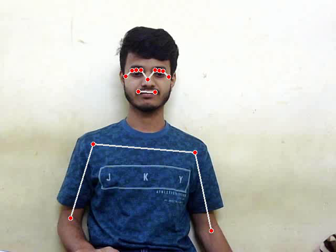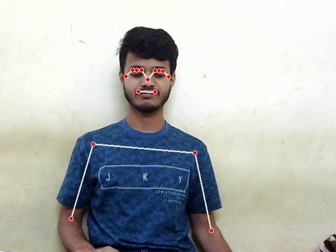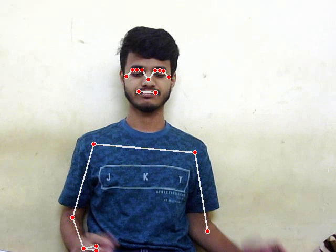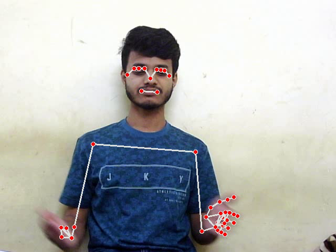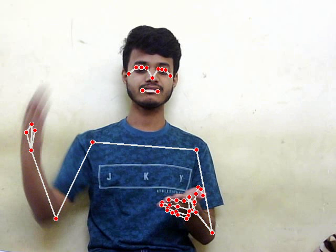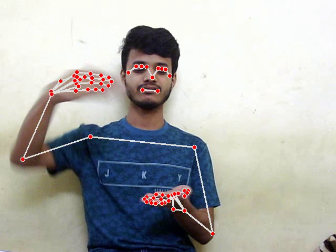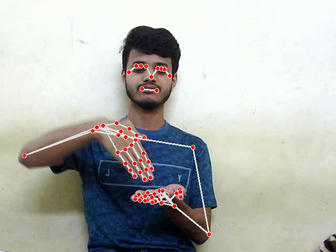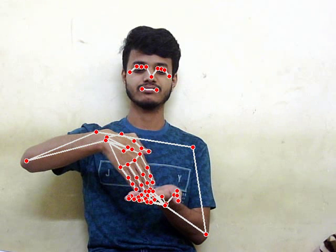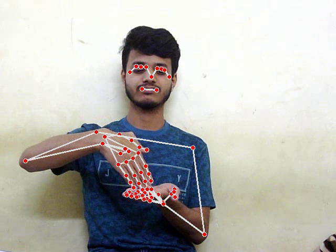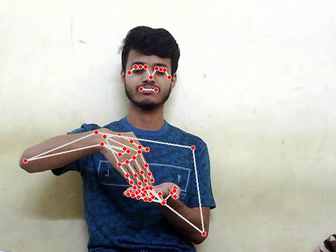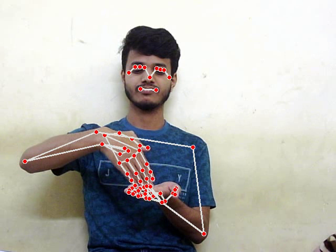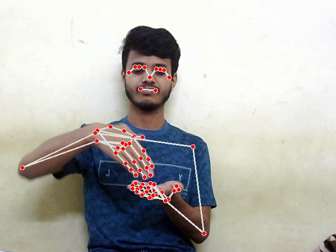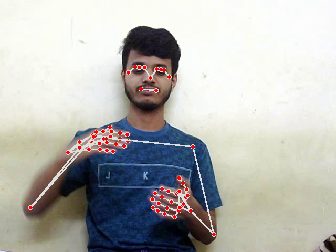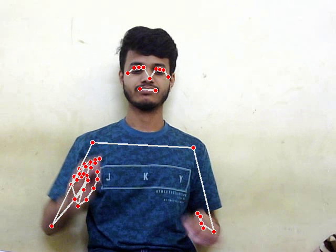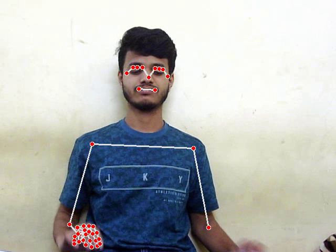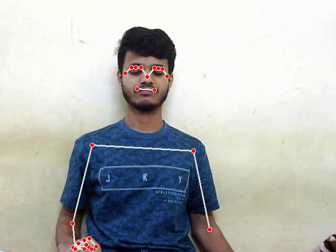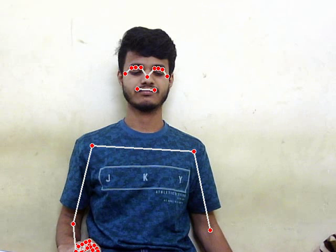again